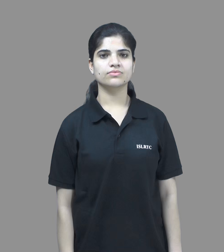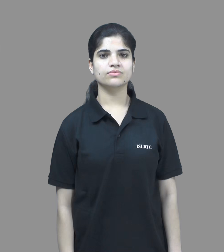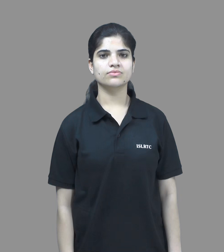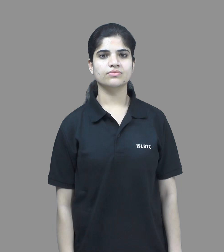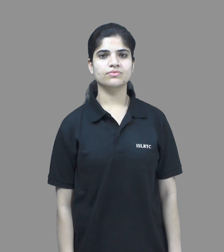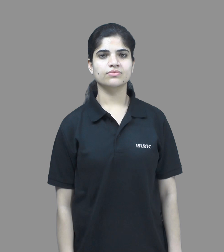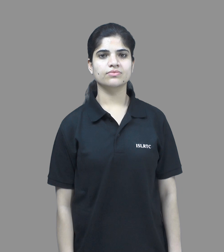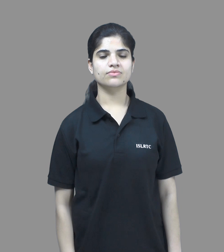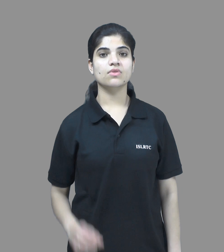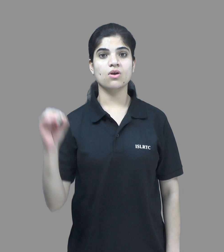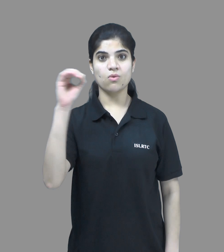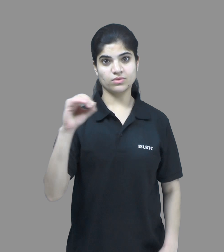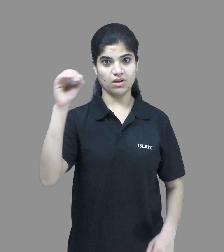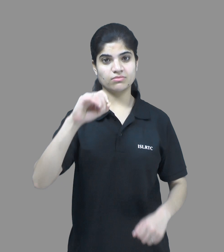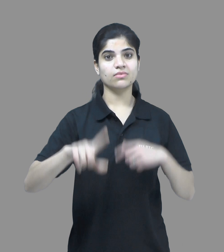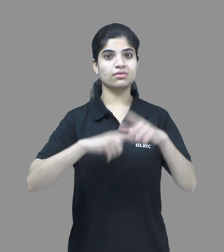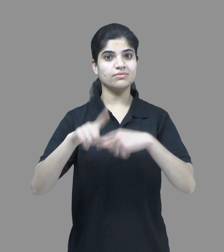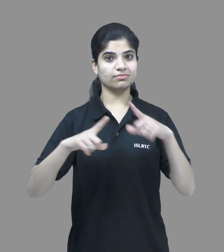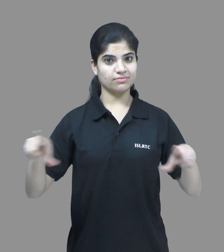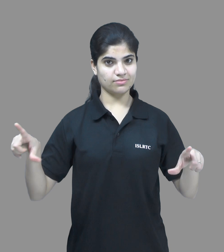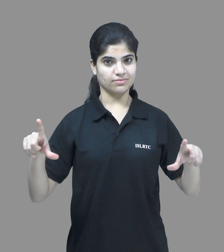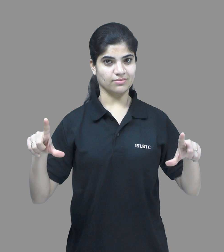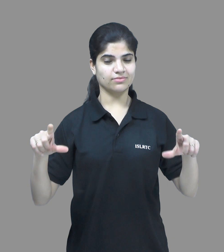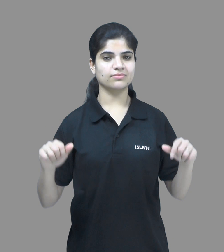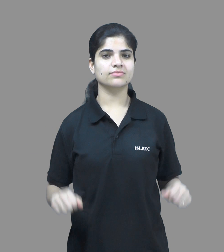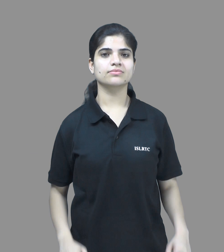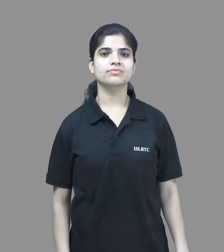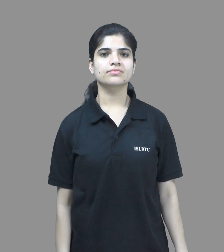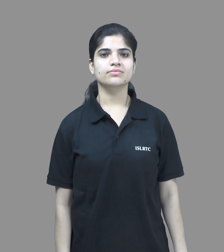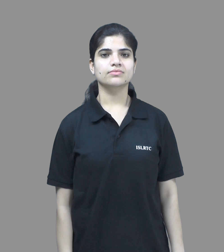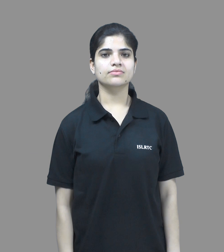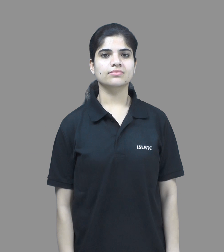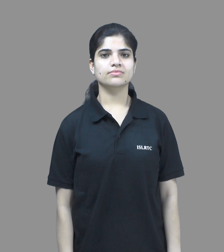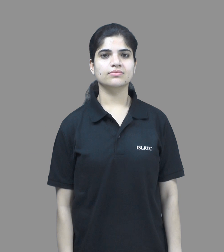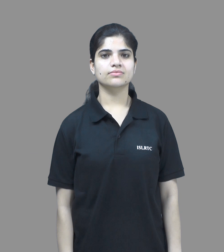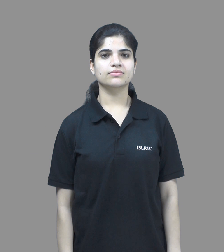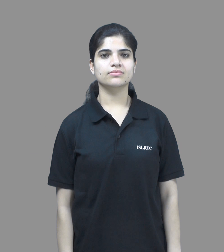Oriya